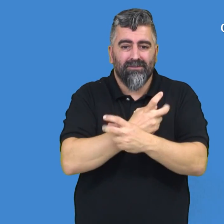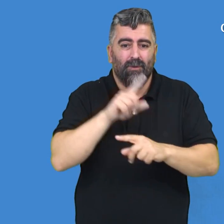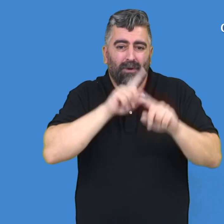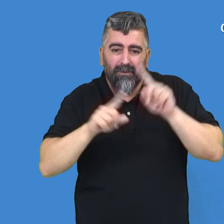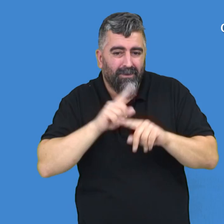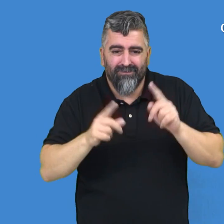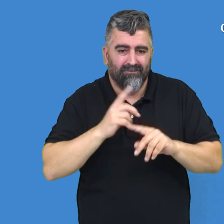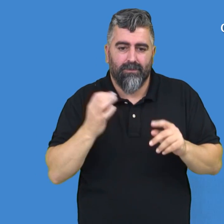problema